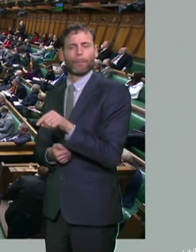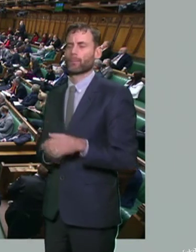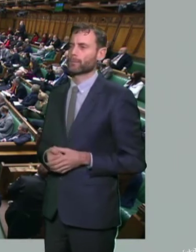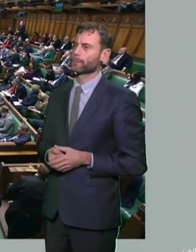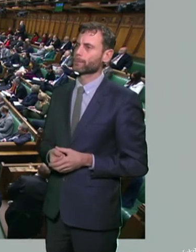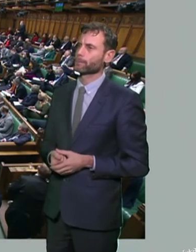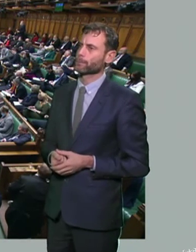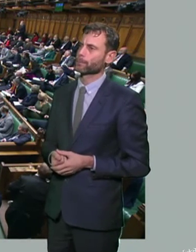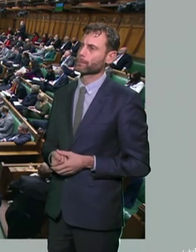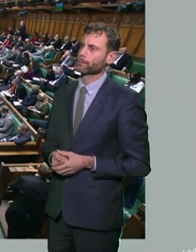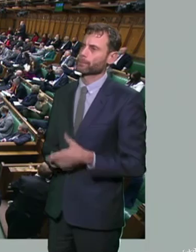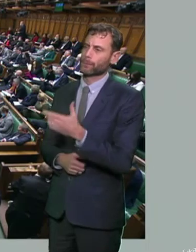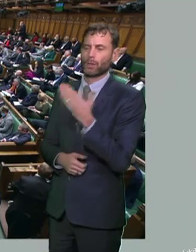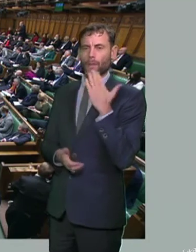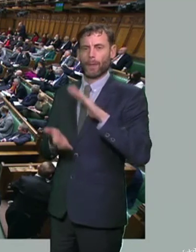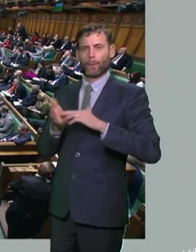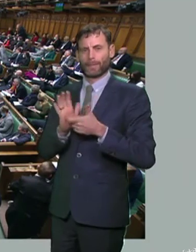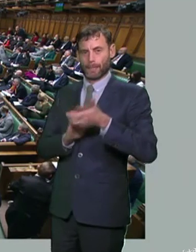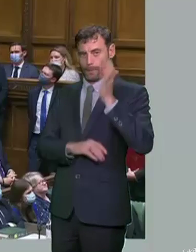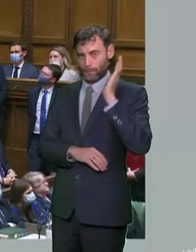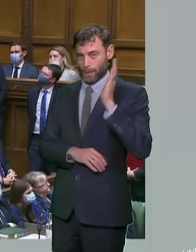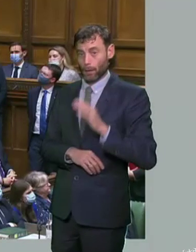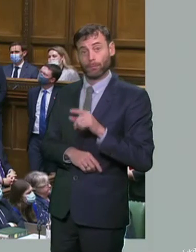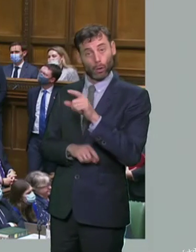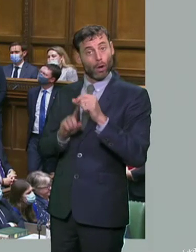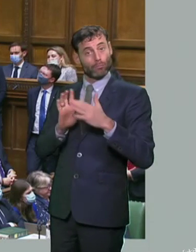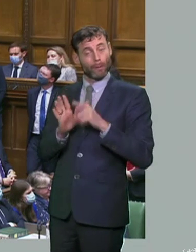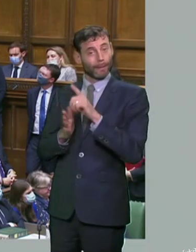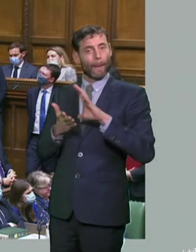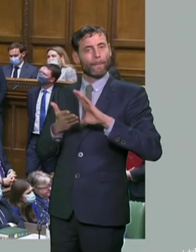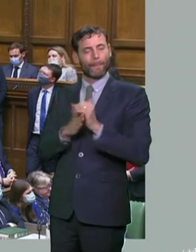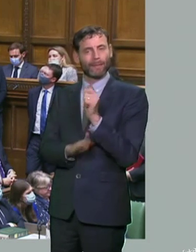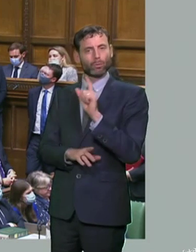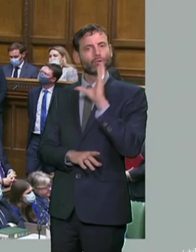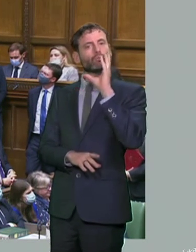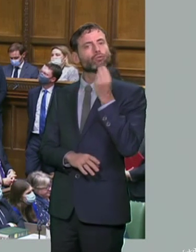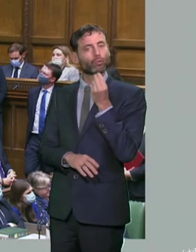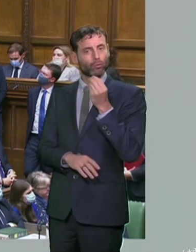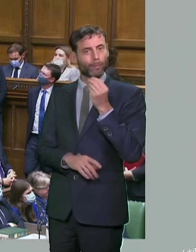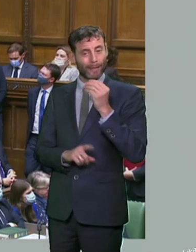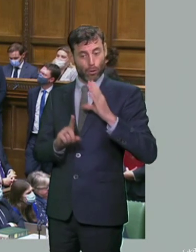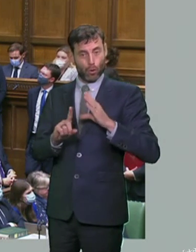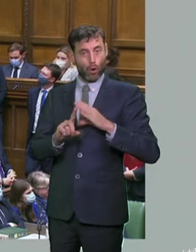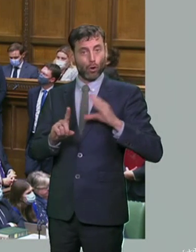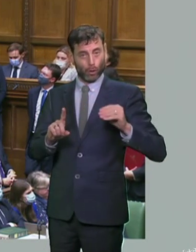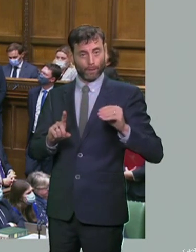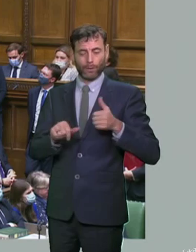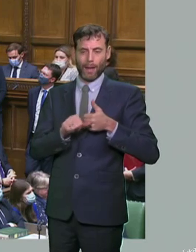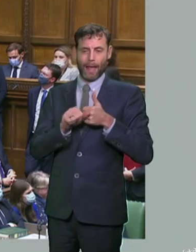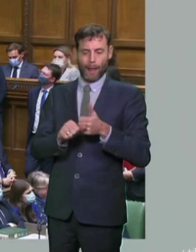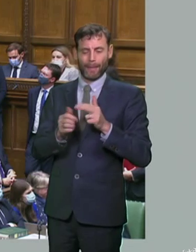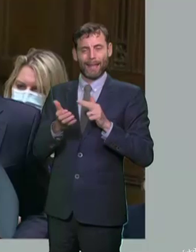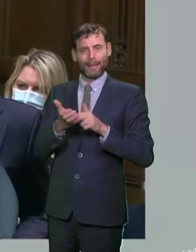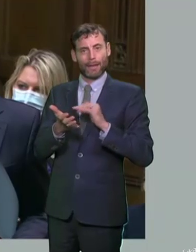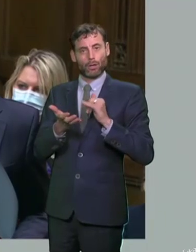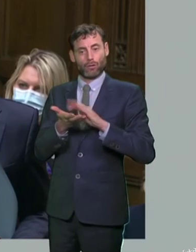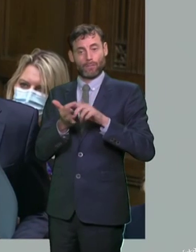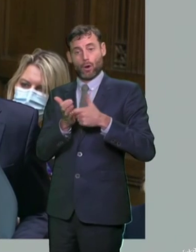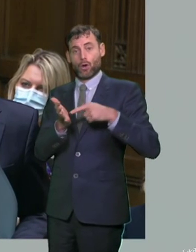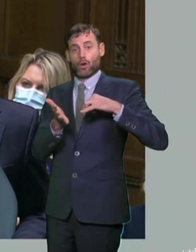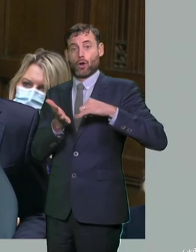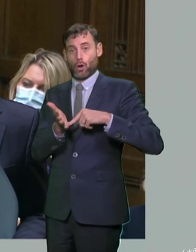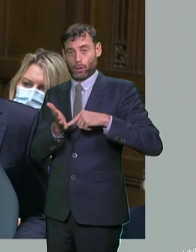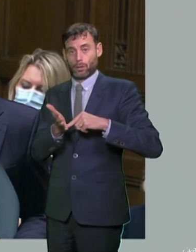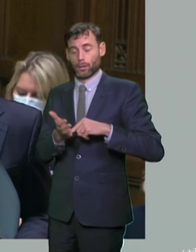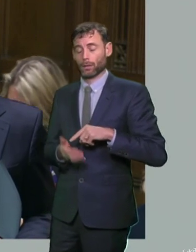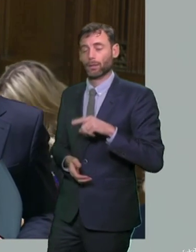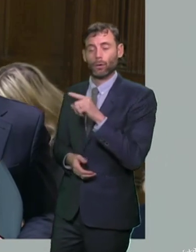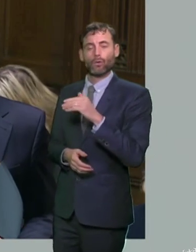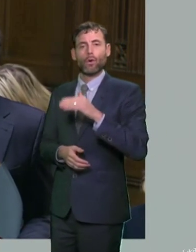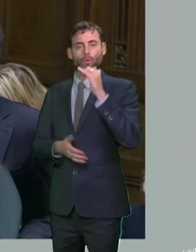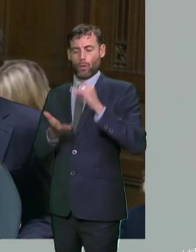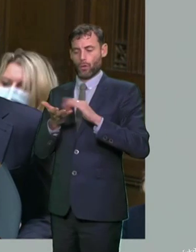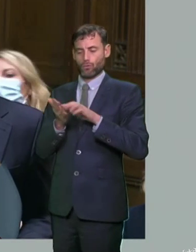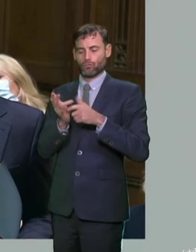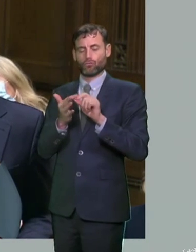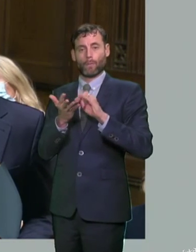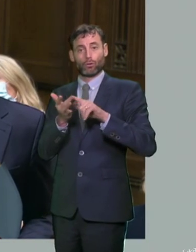The Prime Minister will be very pleased that Shrewsbury Conservatives are doing everything possible to help Neil Shastri-Hurst, the excellent candidate in North Shropshire.